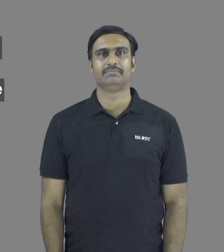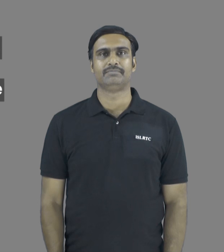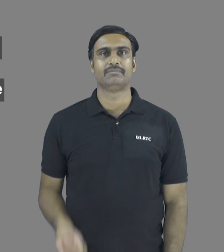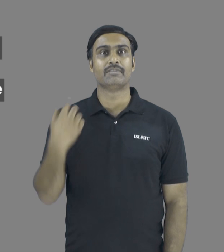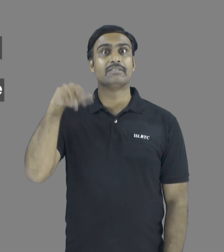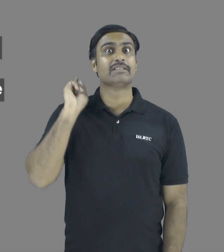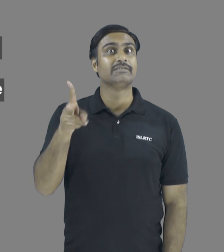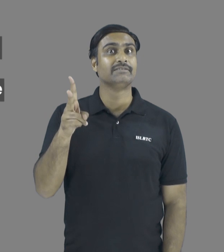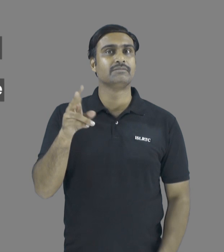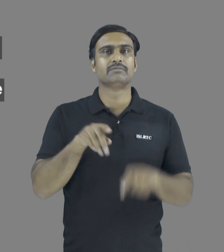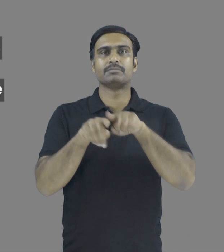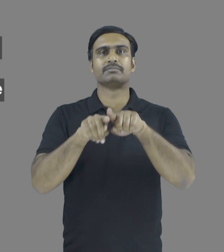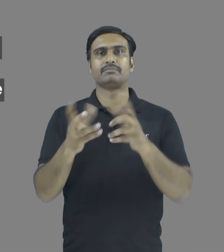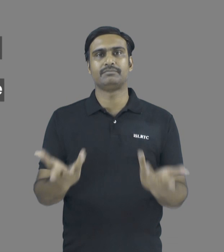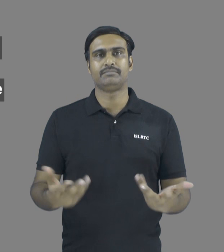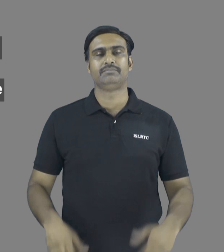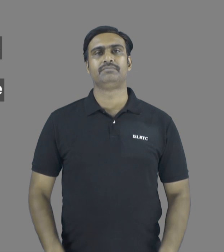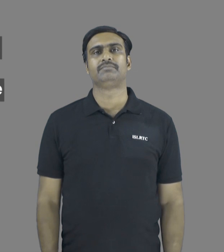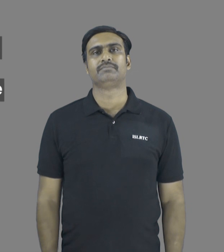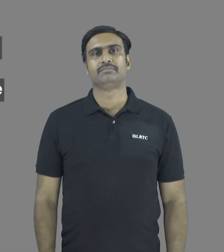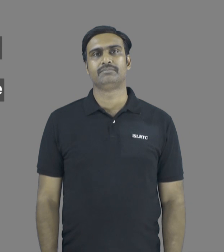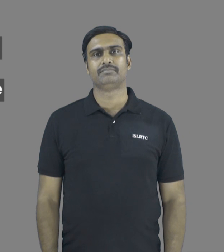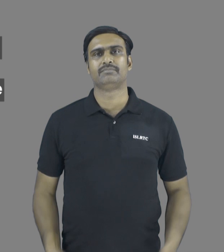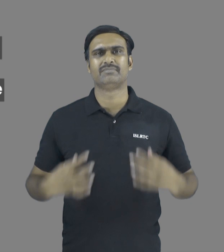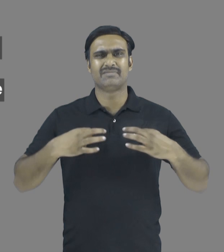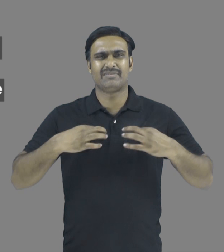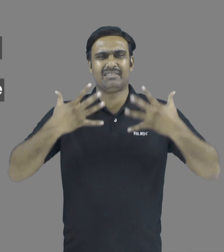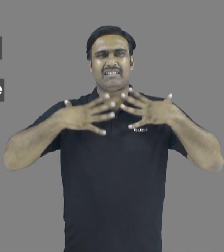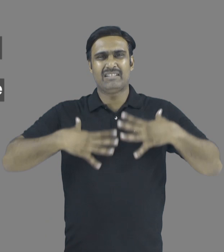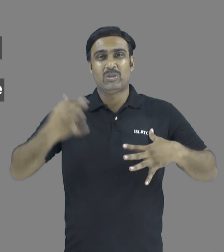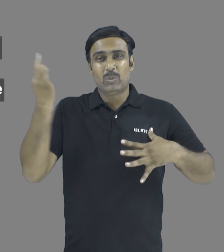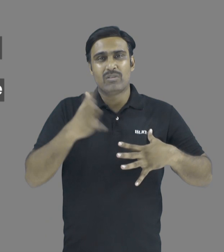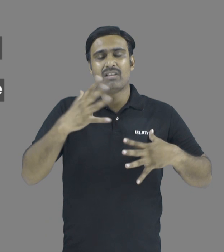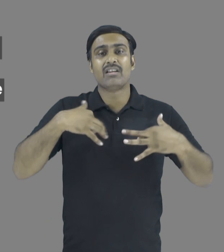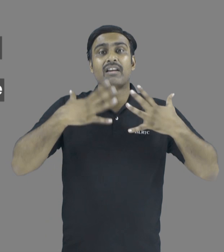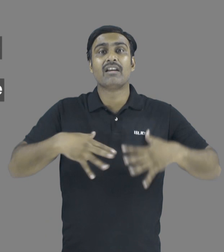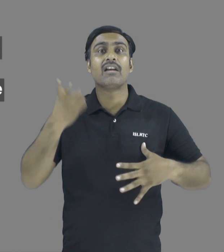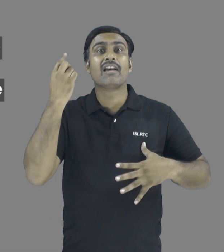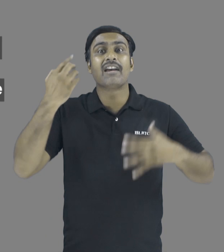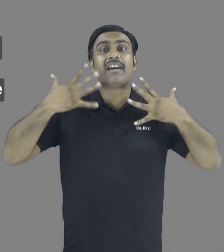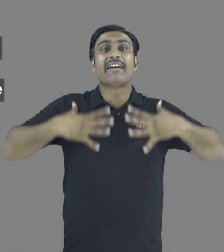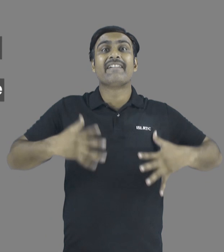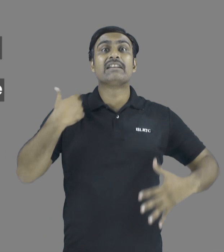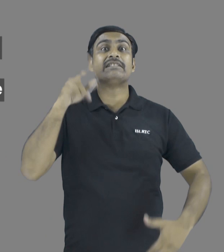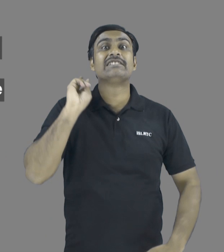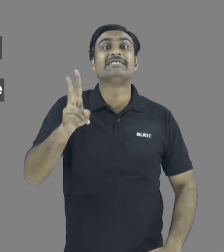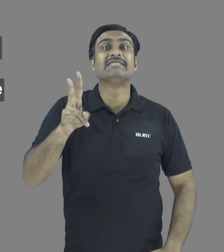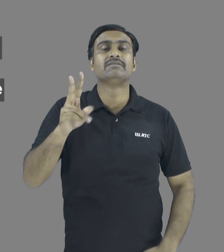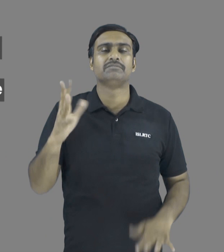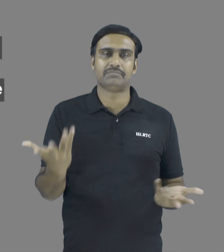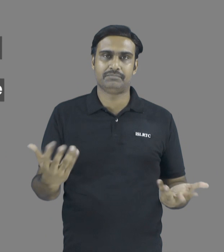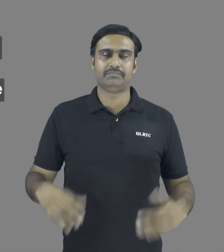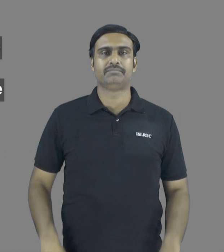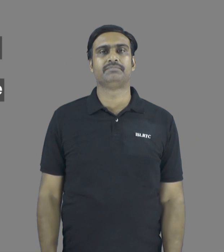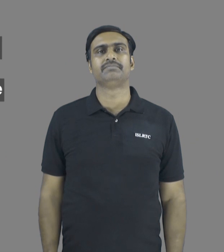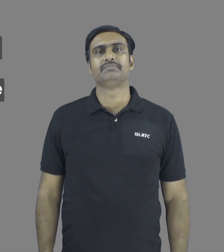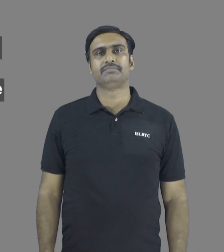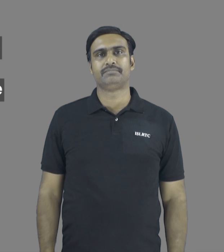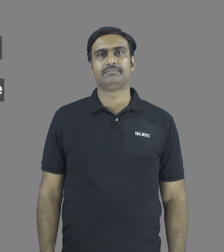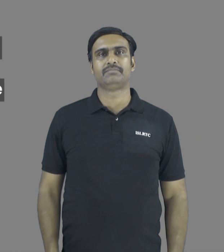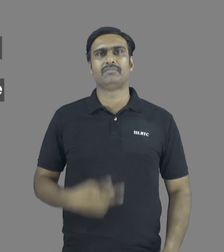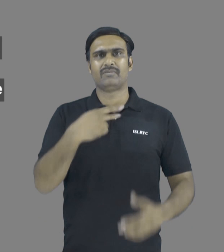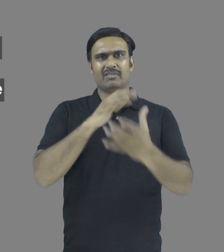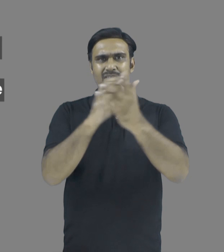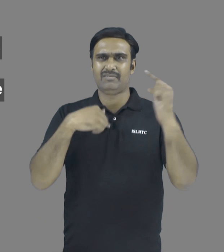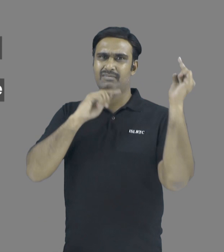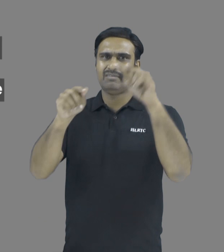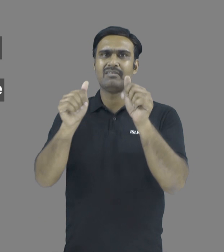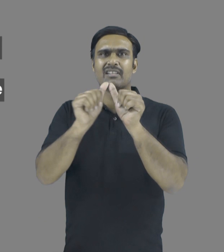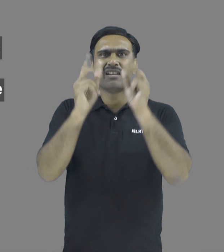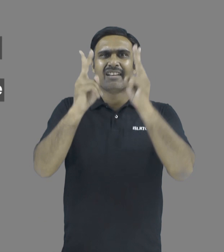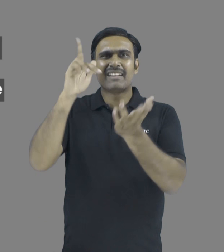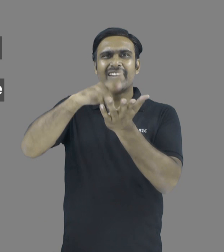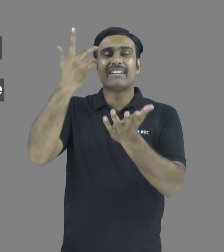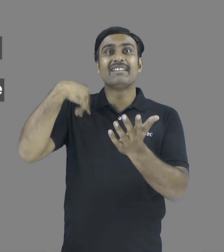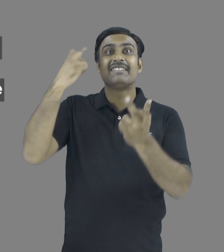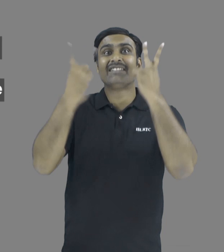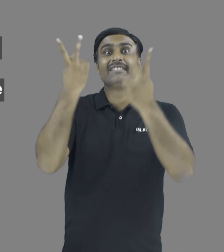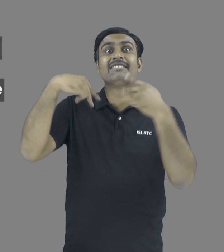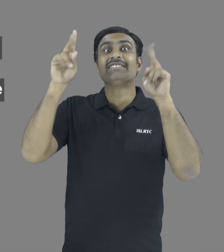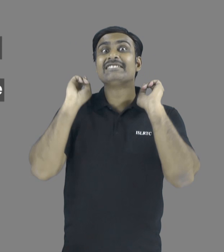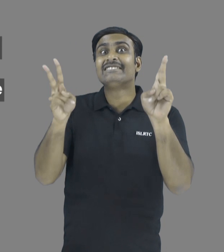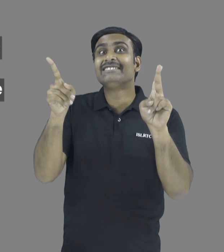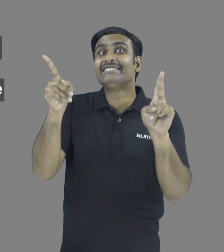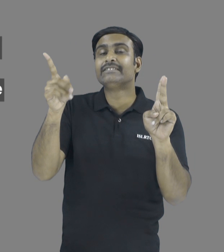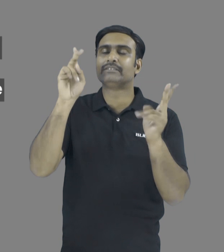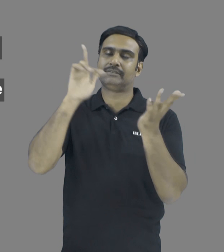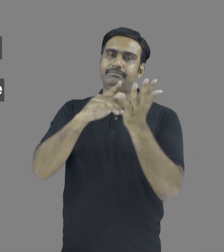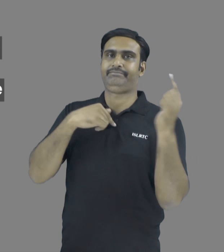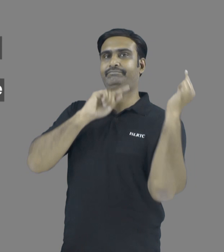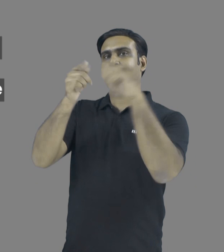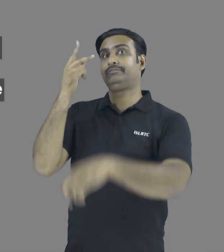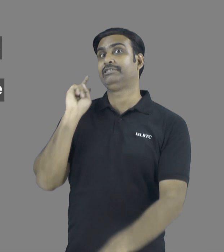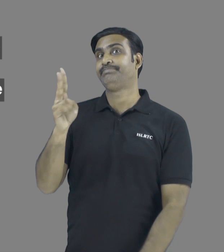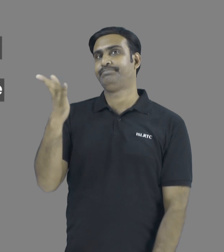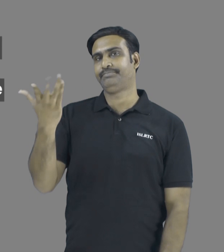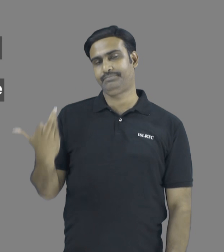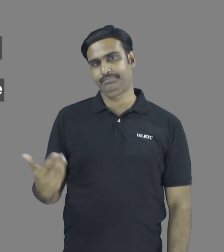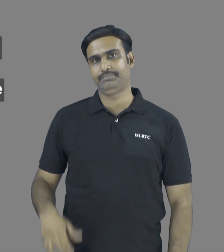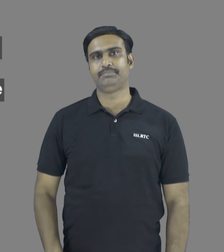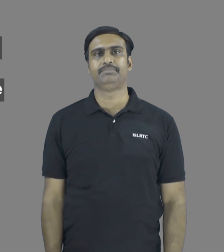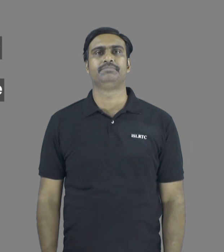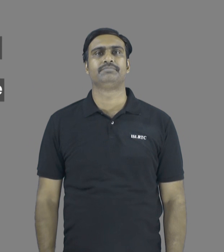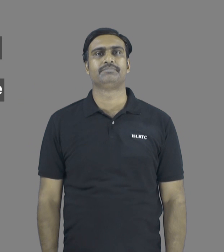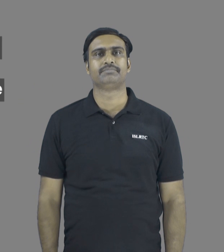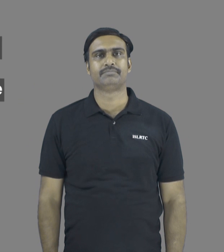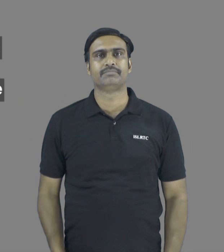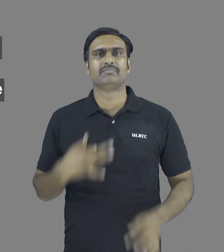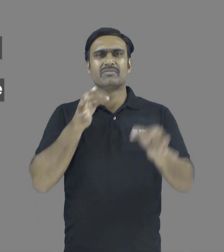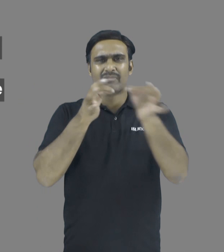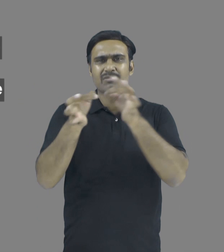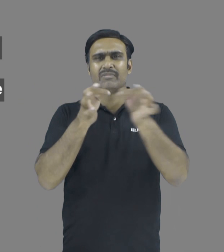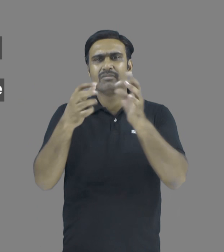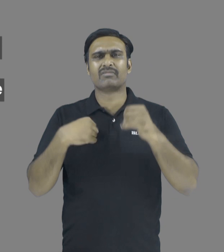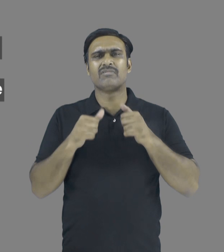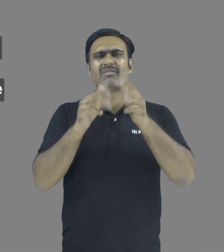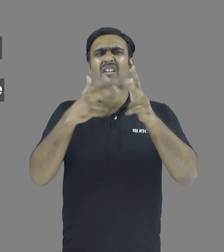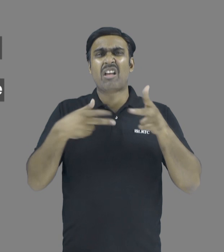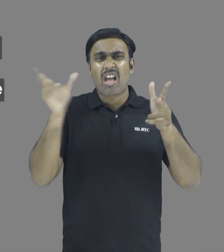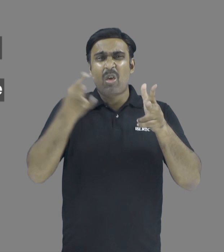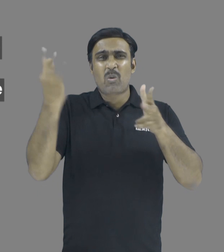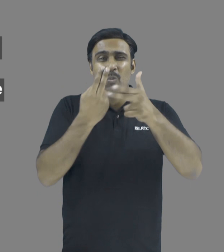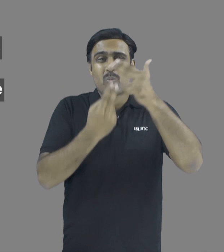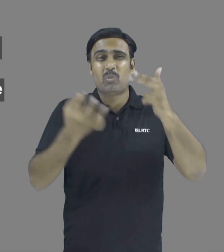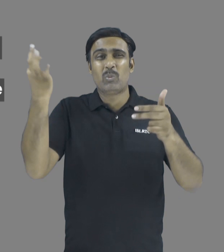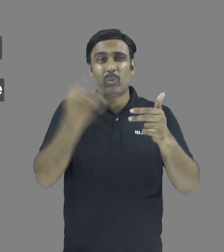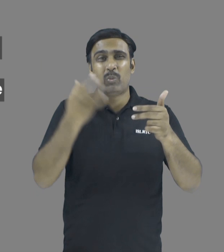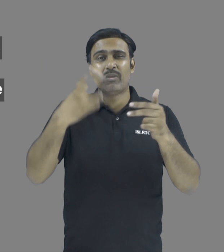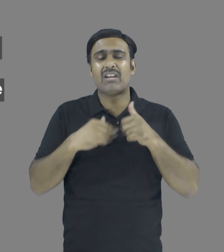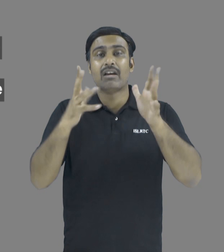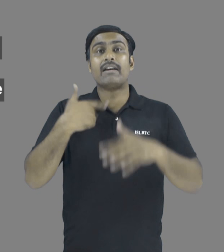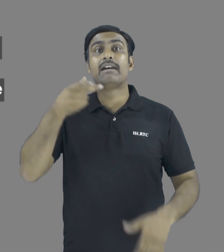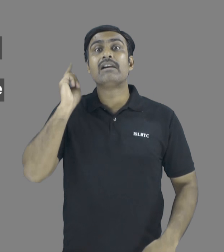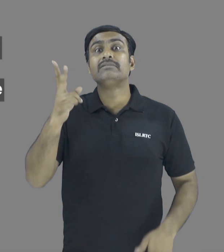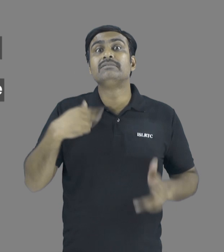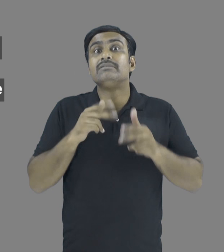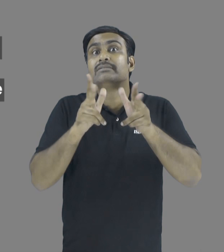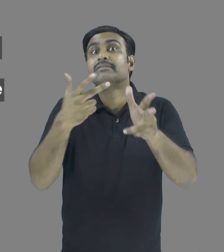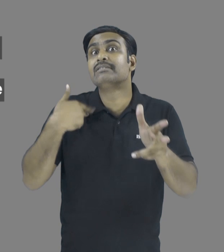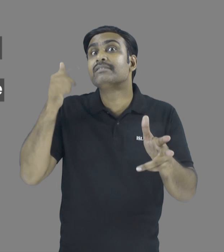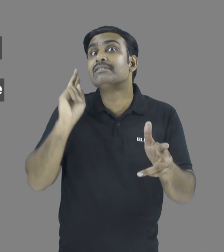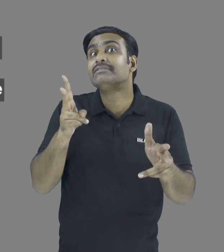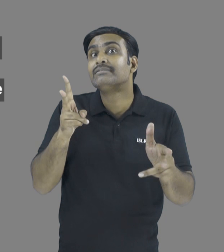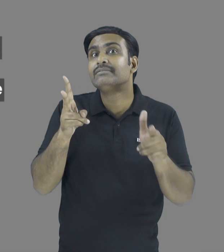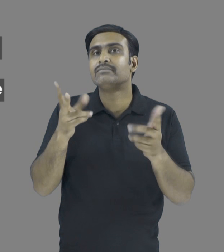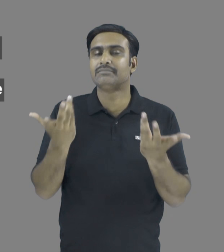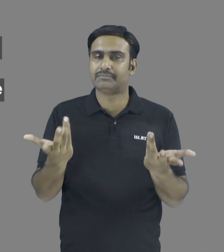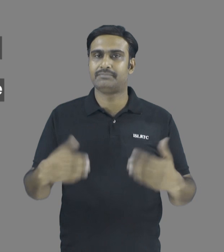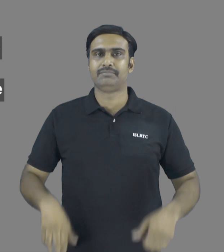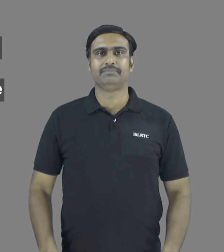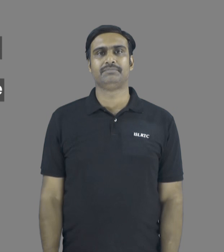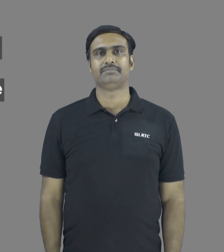Same as Last One Same as Last Time